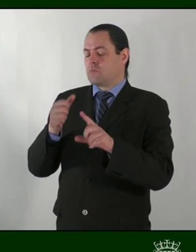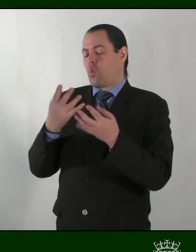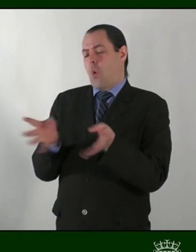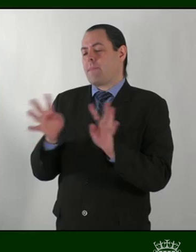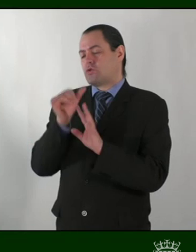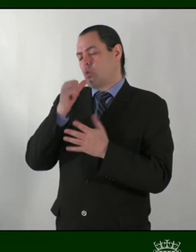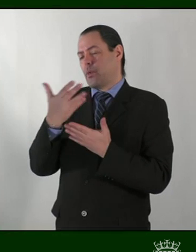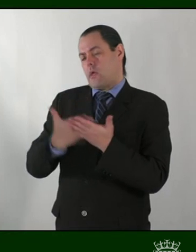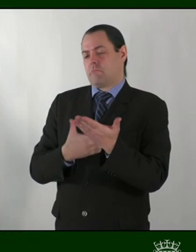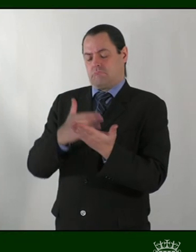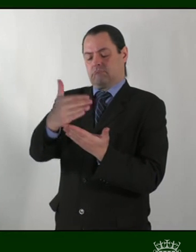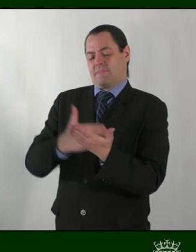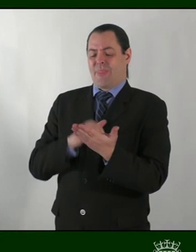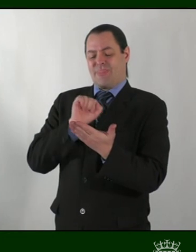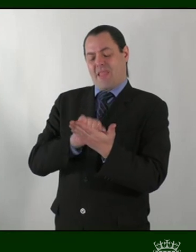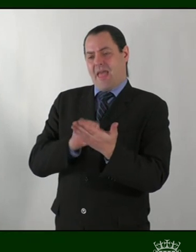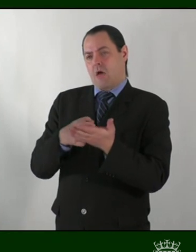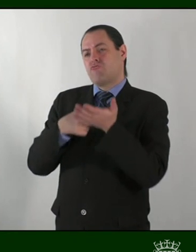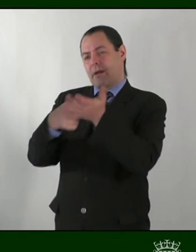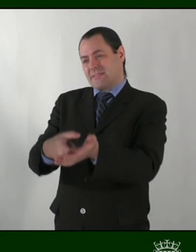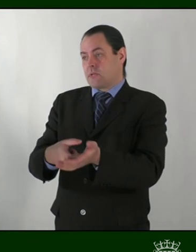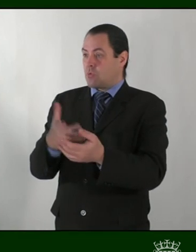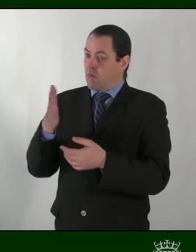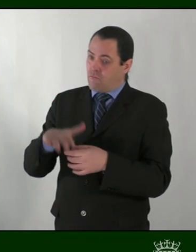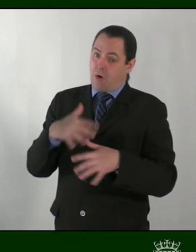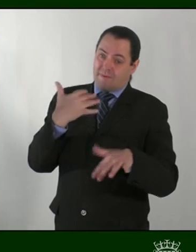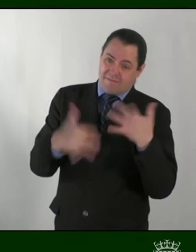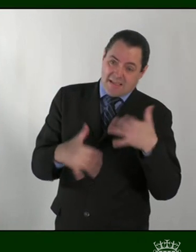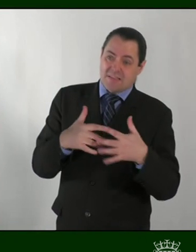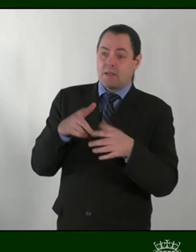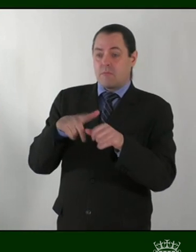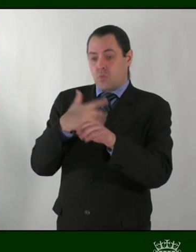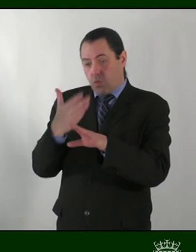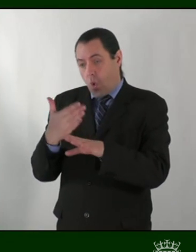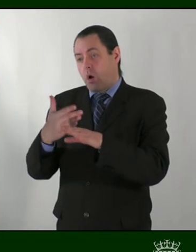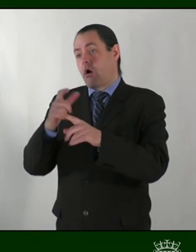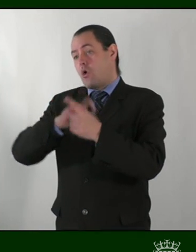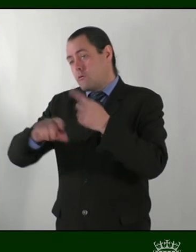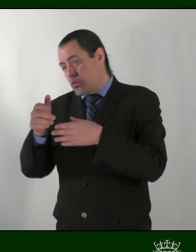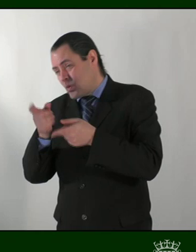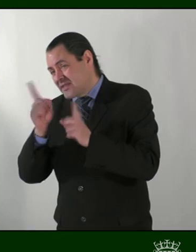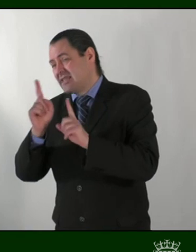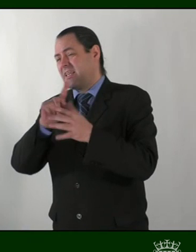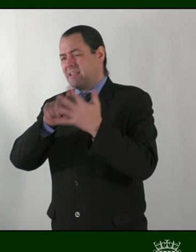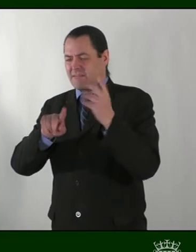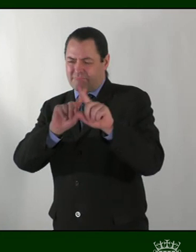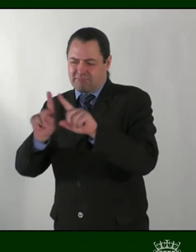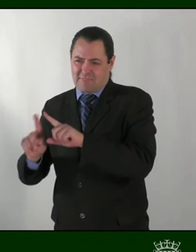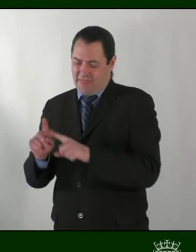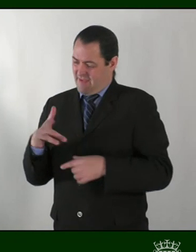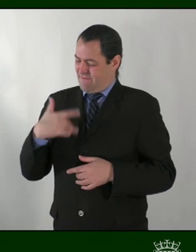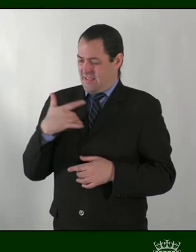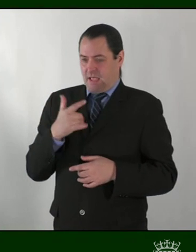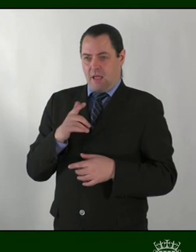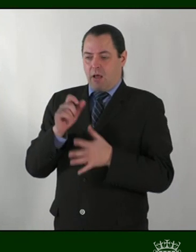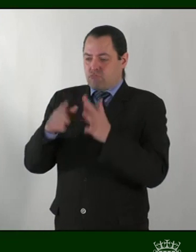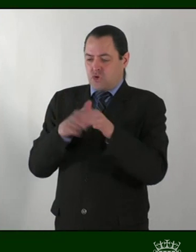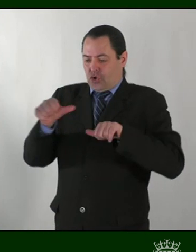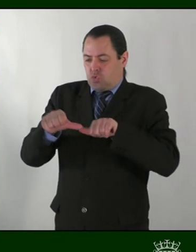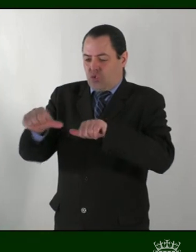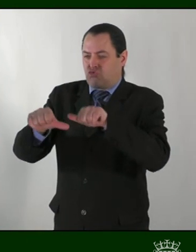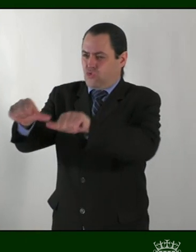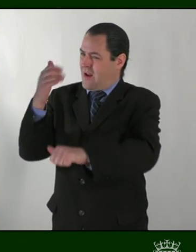The overwhelming verdict of victims, youth workers, community leaders and other stakeholders is that short-term solutions do not work.